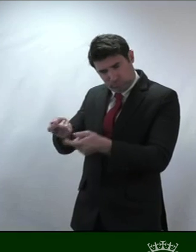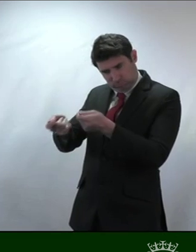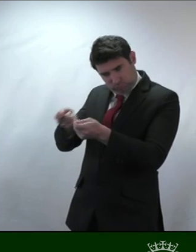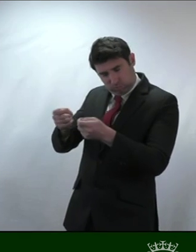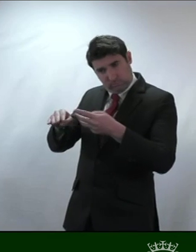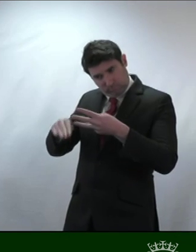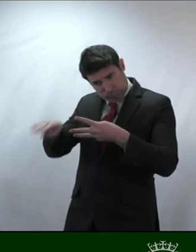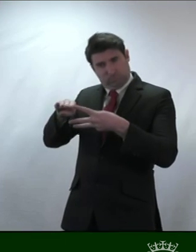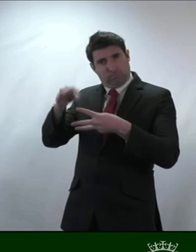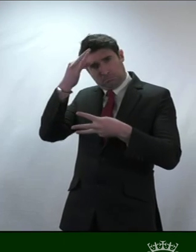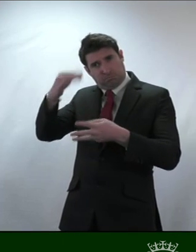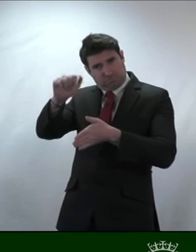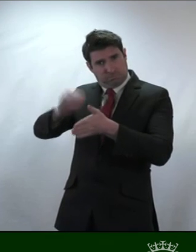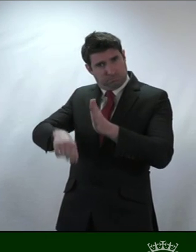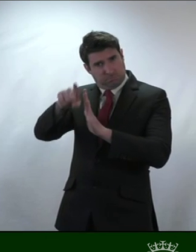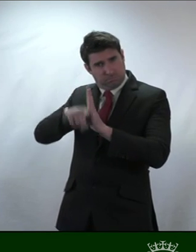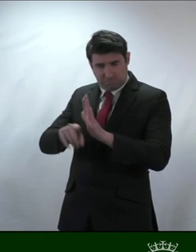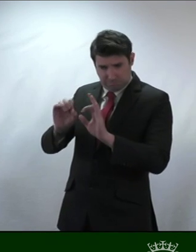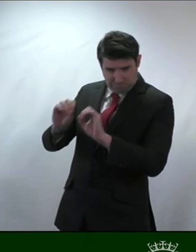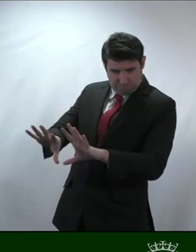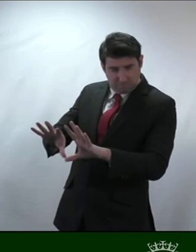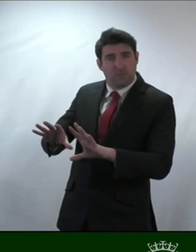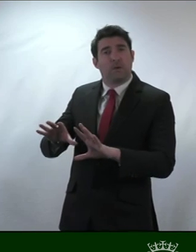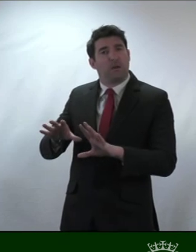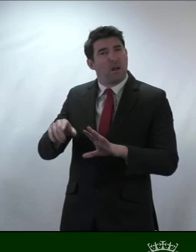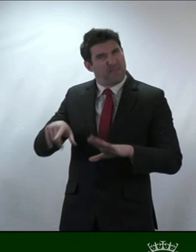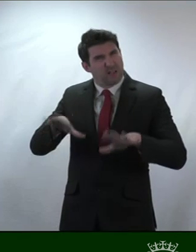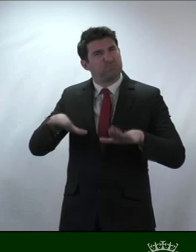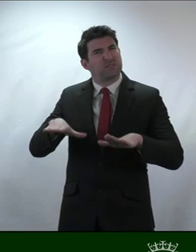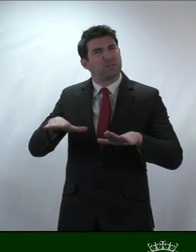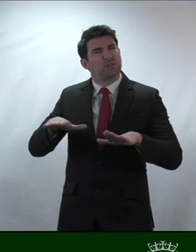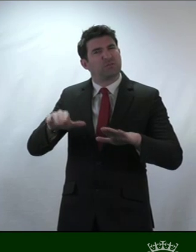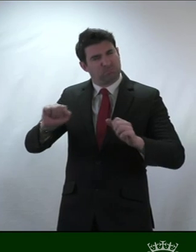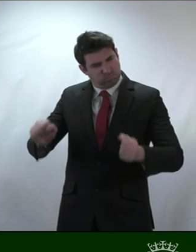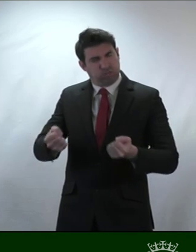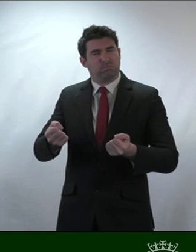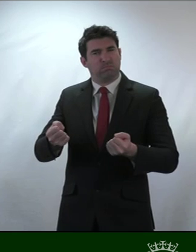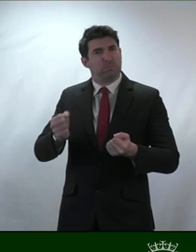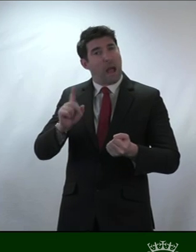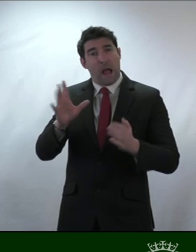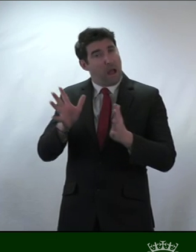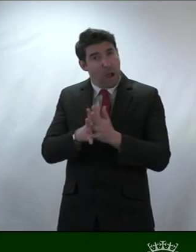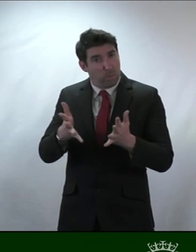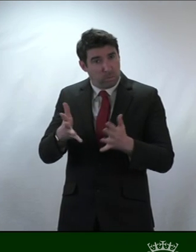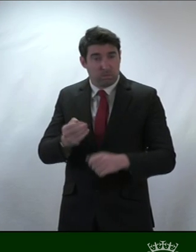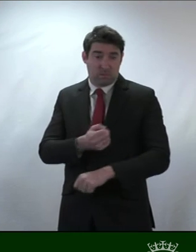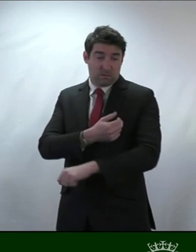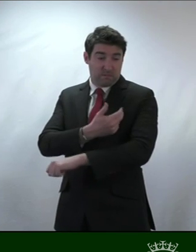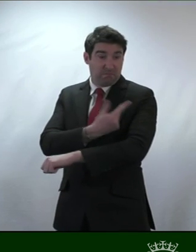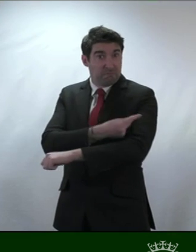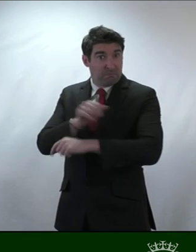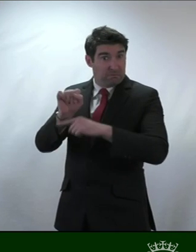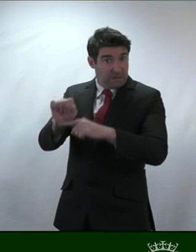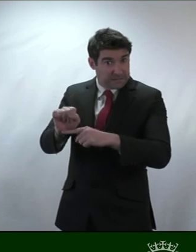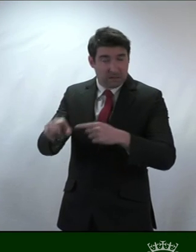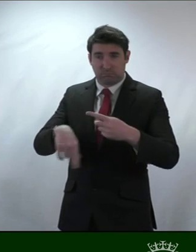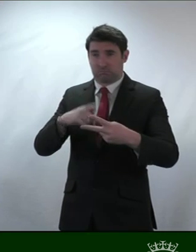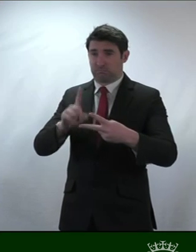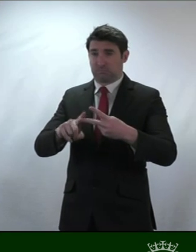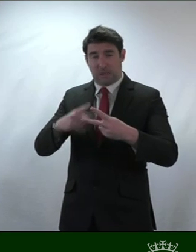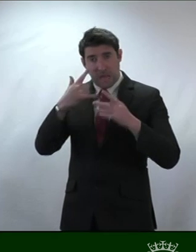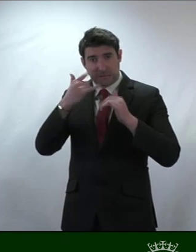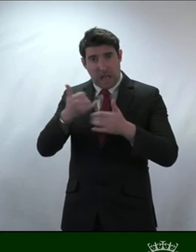That is the right way forward for this country, and that is how we will defeat the virus—with vaccines, with community testing and with tough tiering.